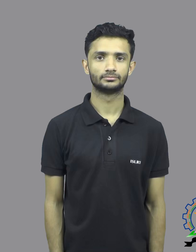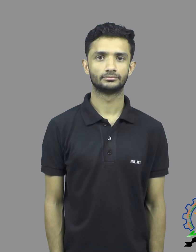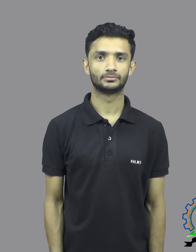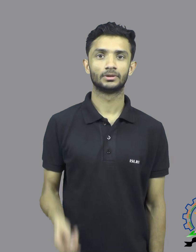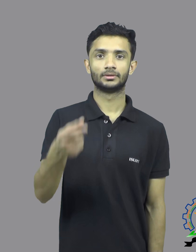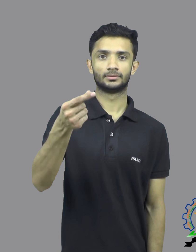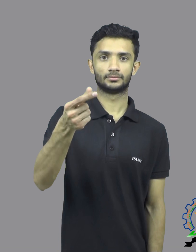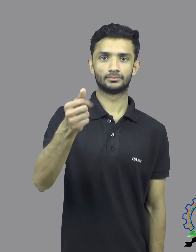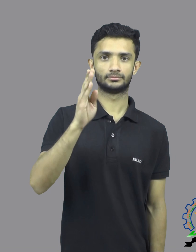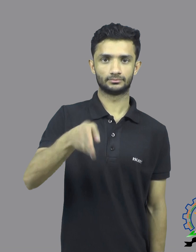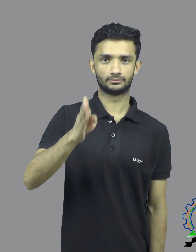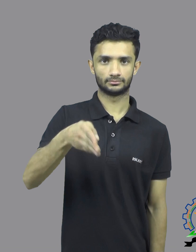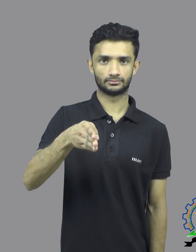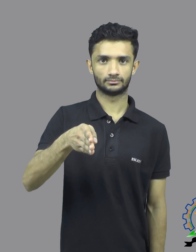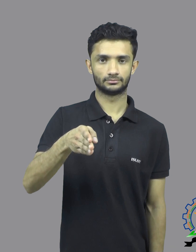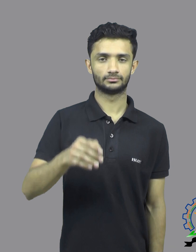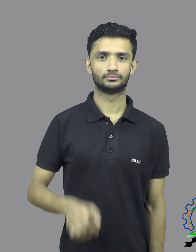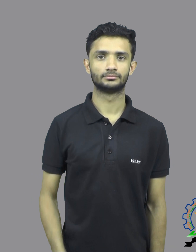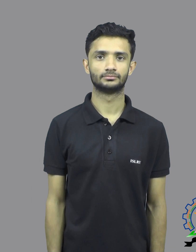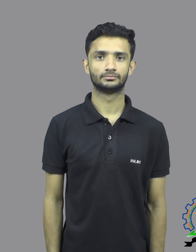Debit Card